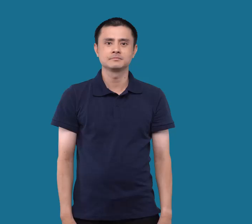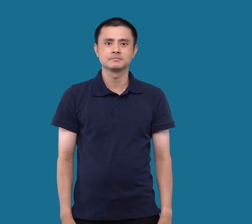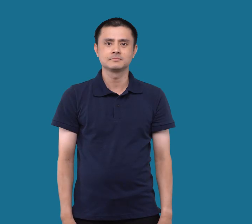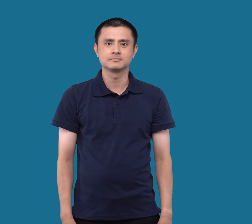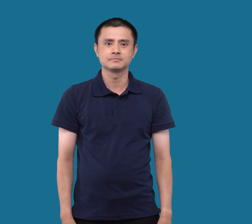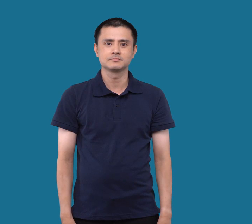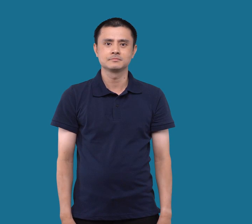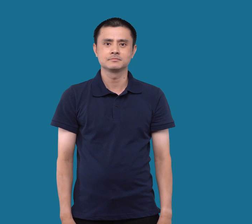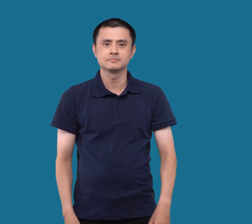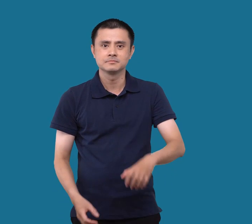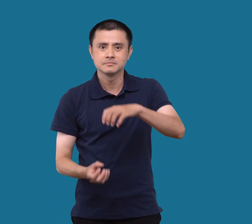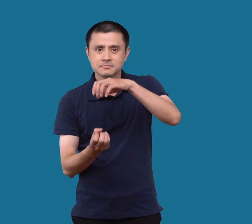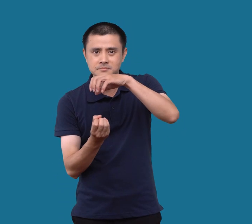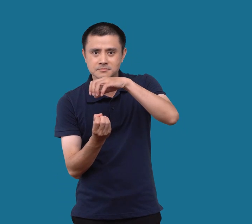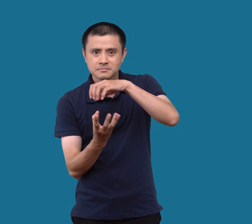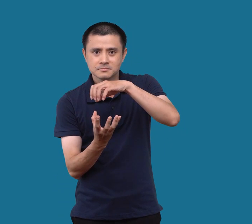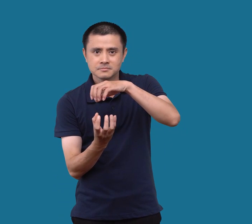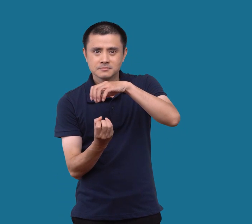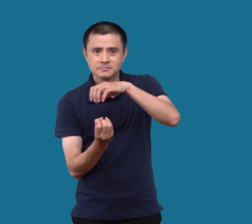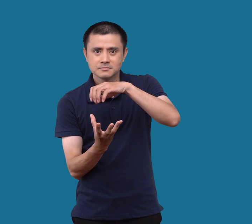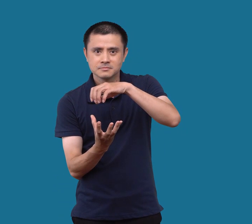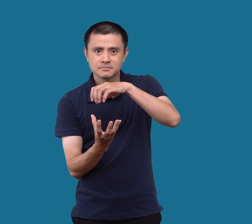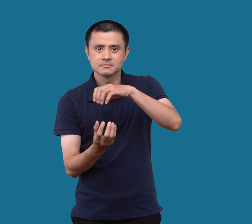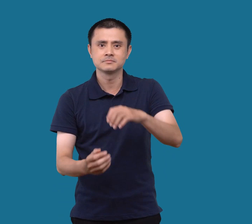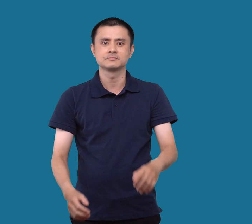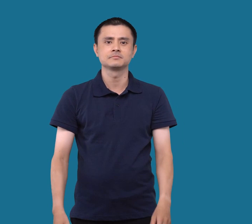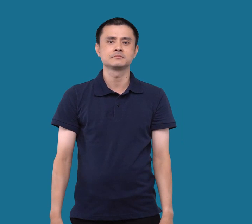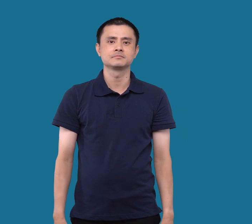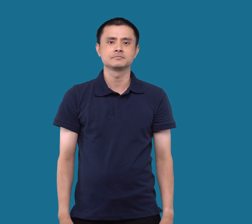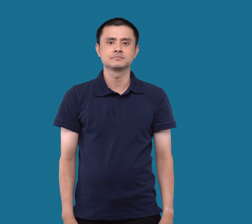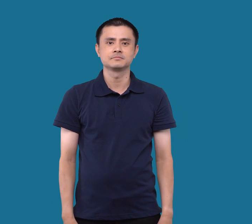An Giang